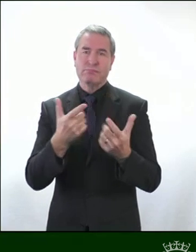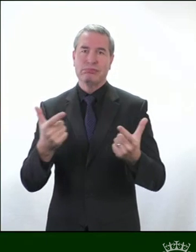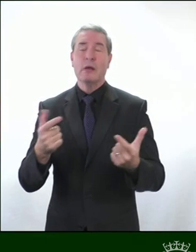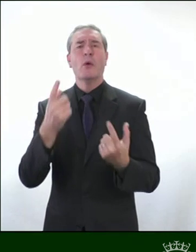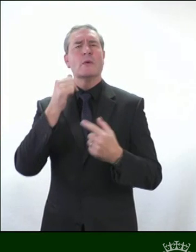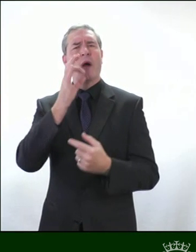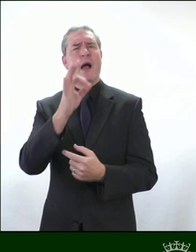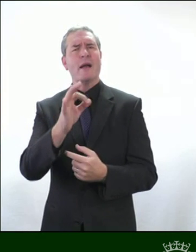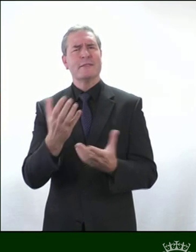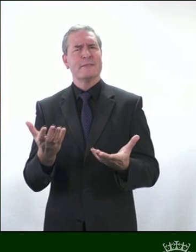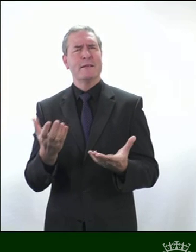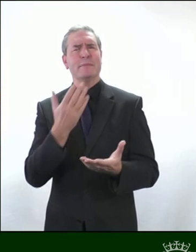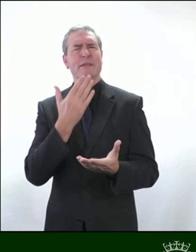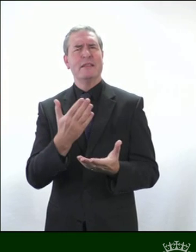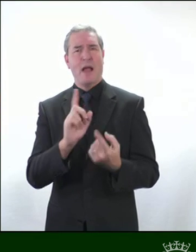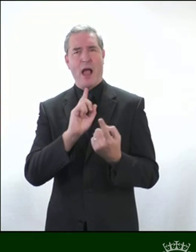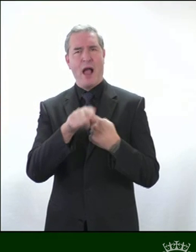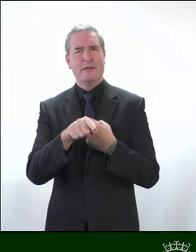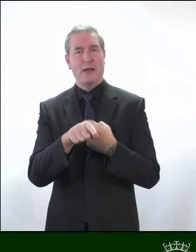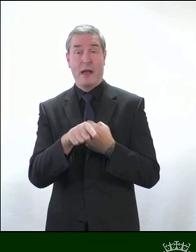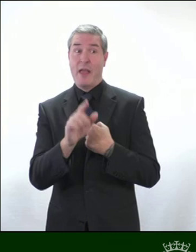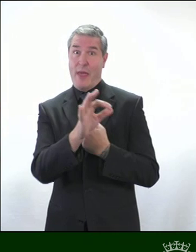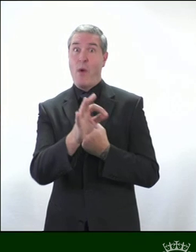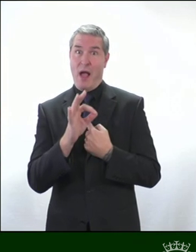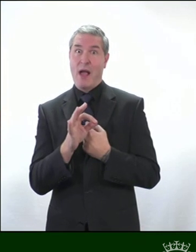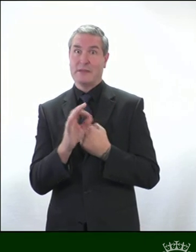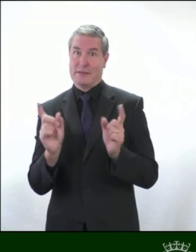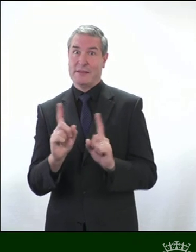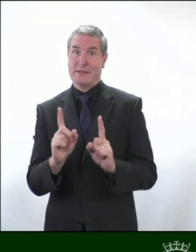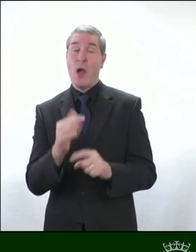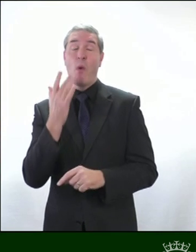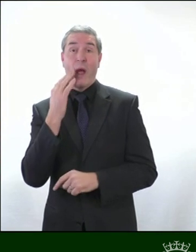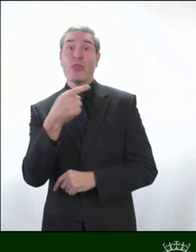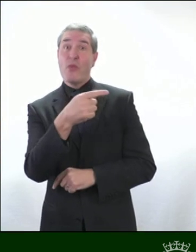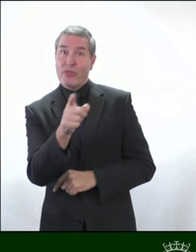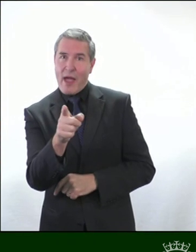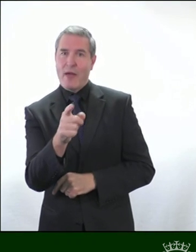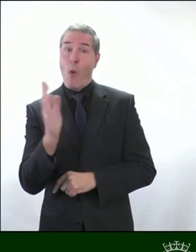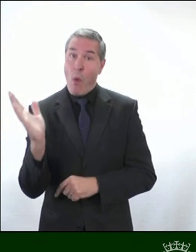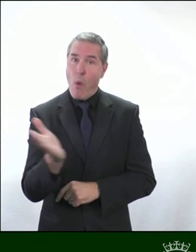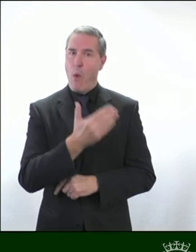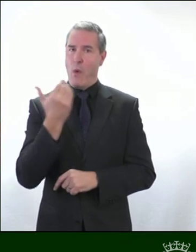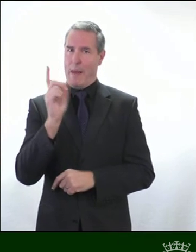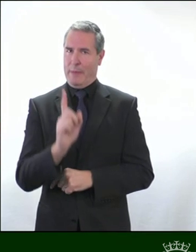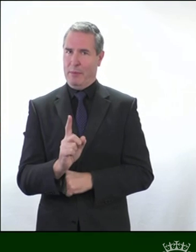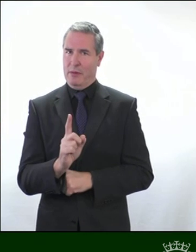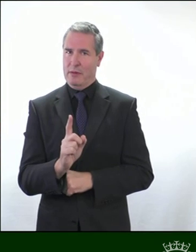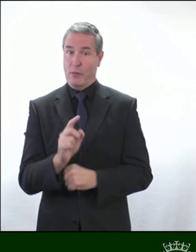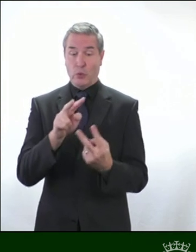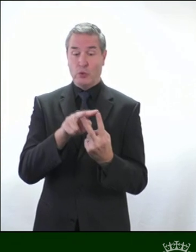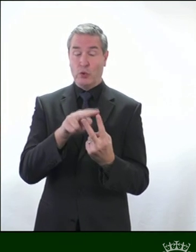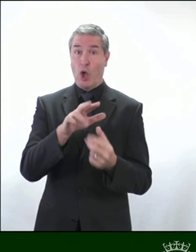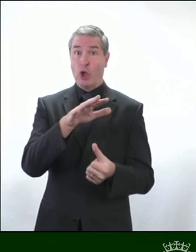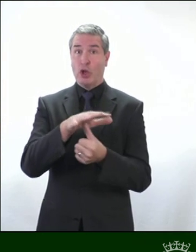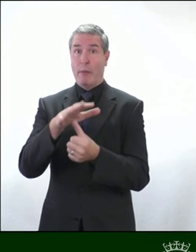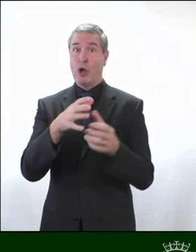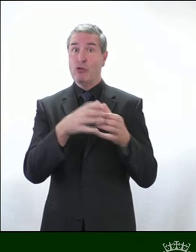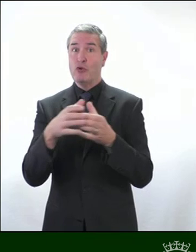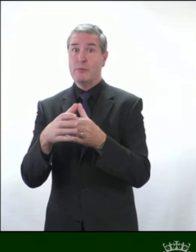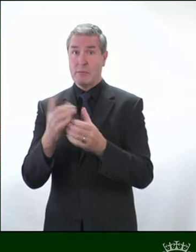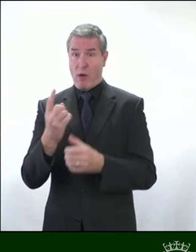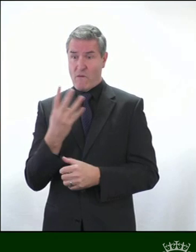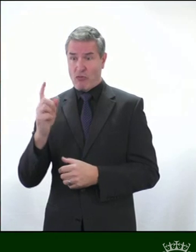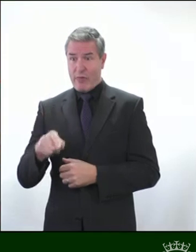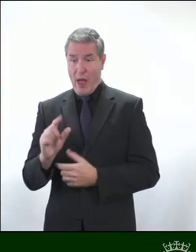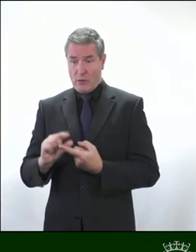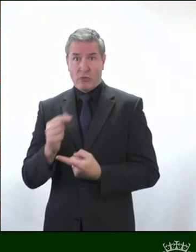Will he give the House the answer to the question that they will be asking this morning, which is: by when does he expect that all people in those two top groups can expect to be vaccinated?